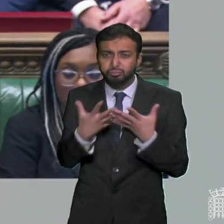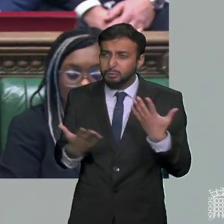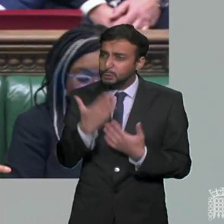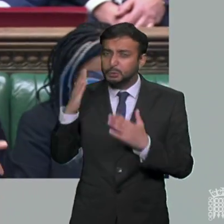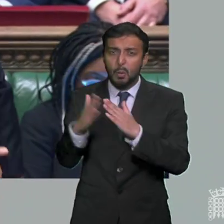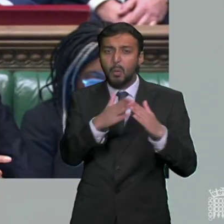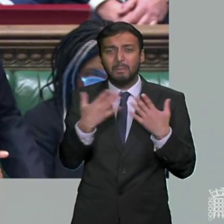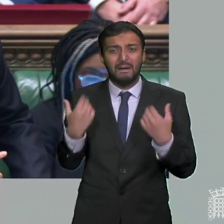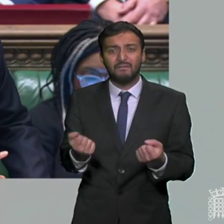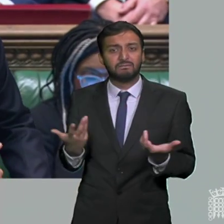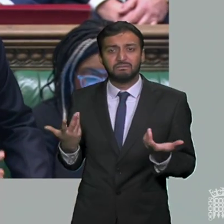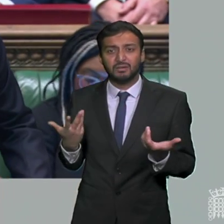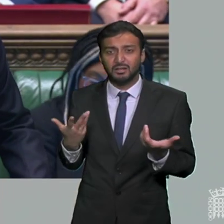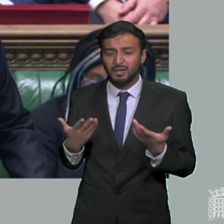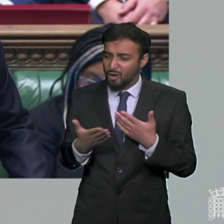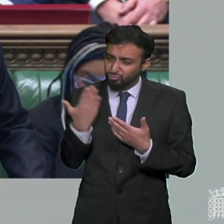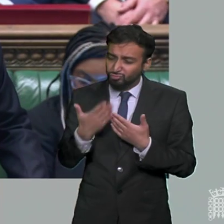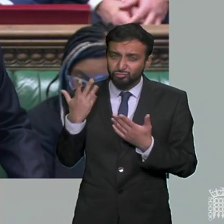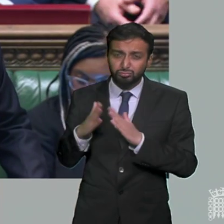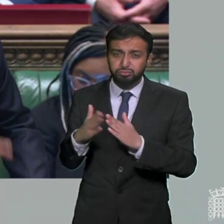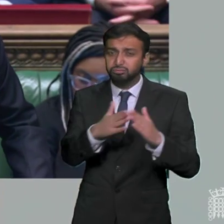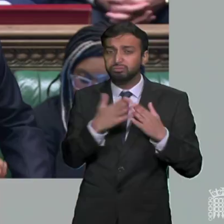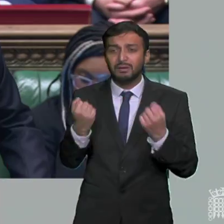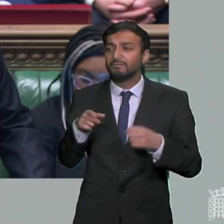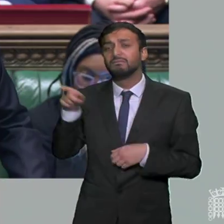The right honourable and learned Gentleman talks about toughness.